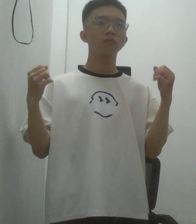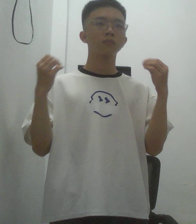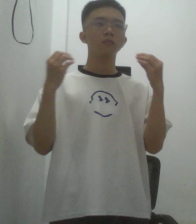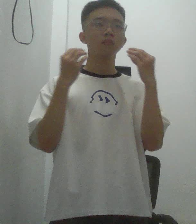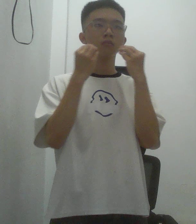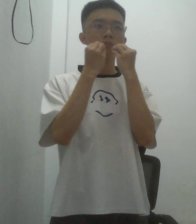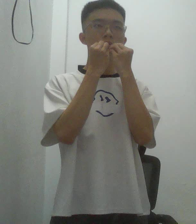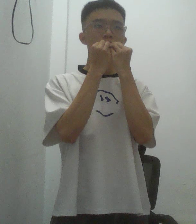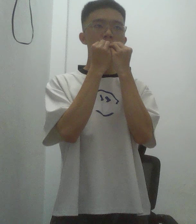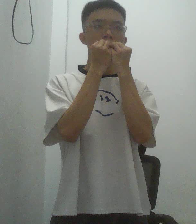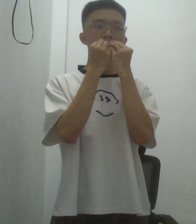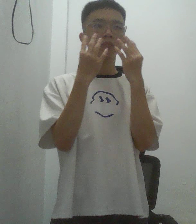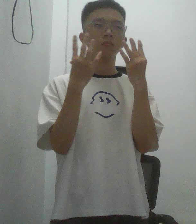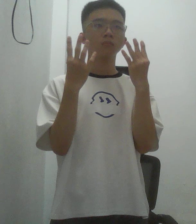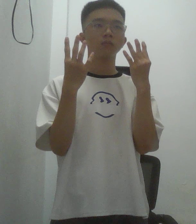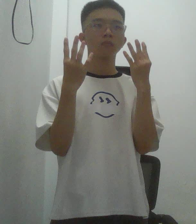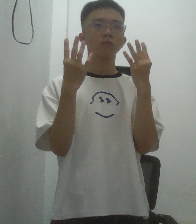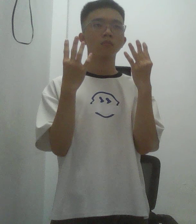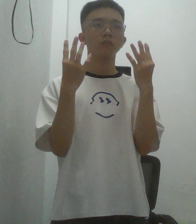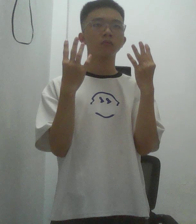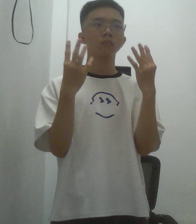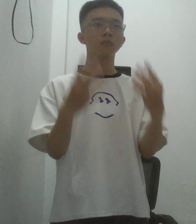cam on